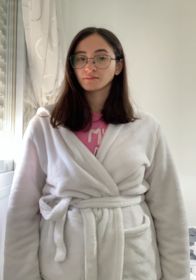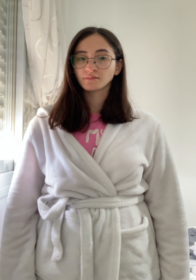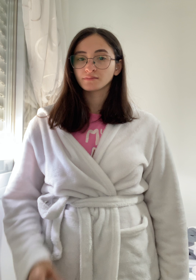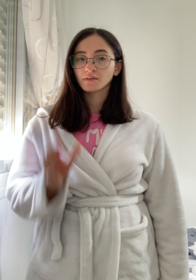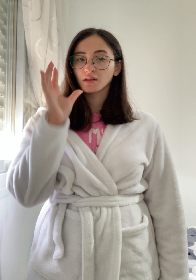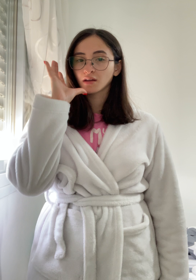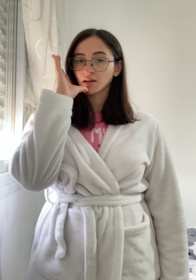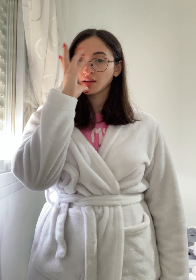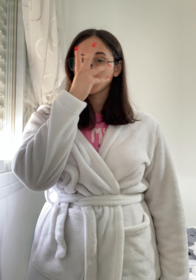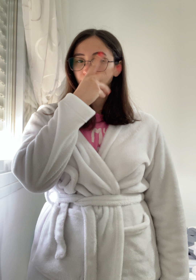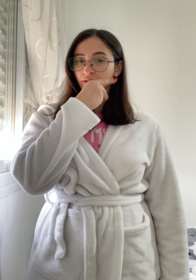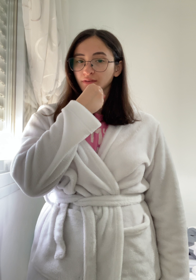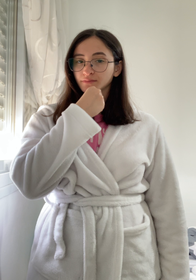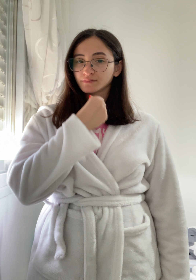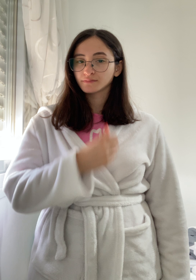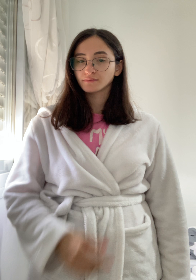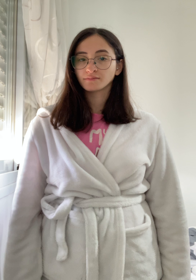יפה